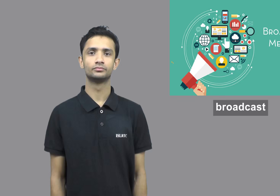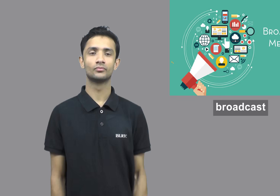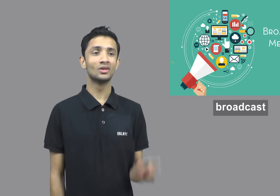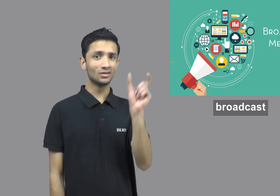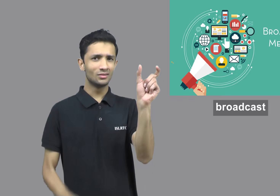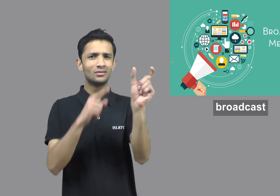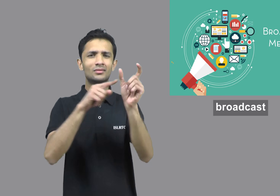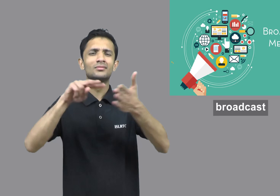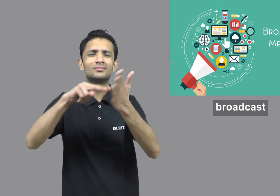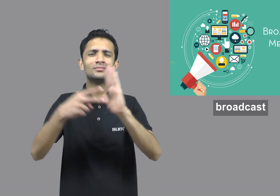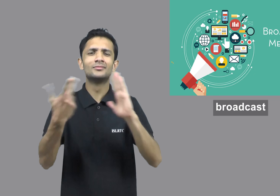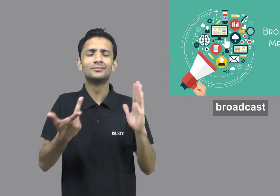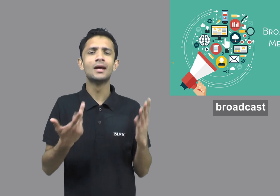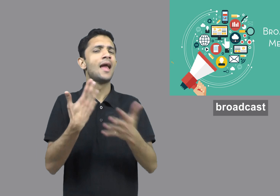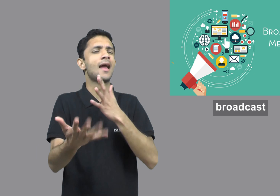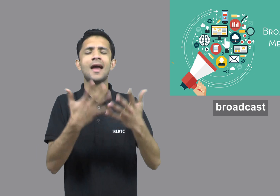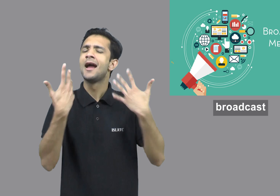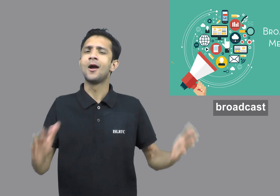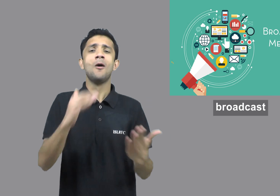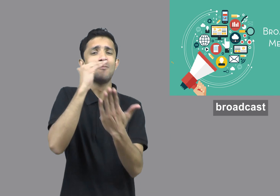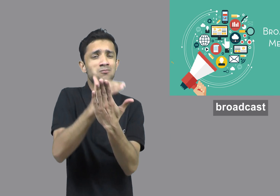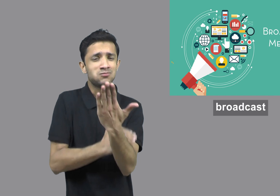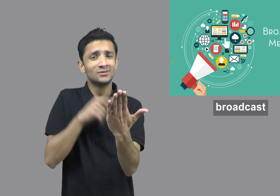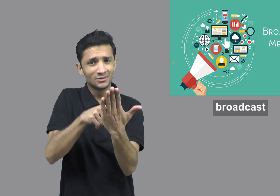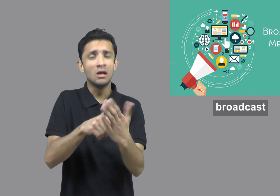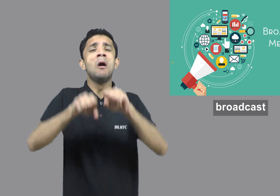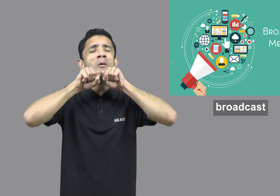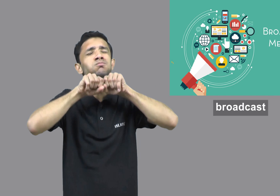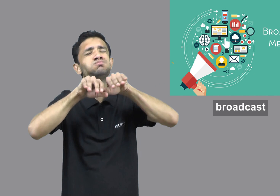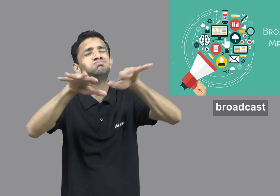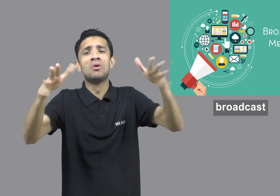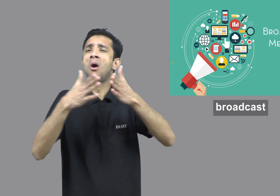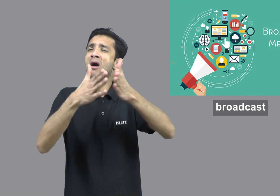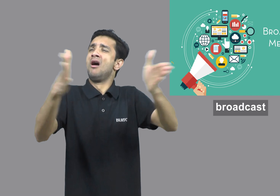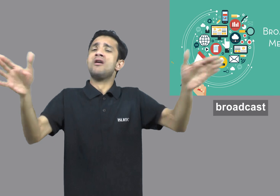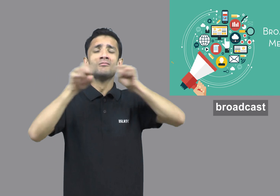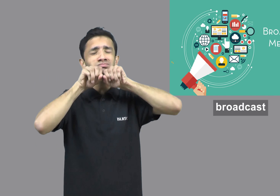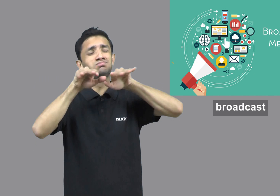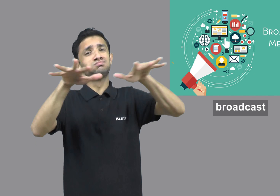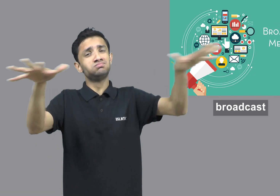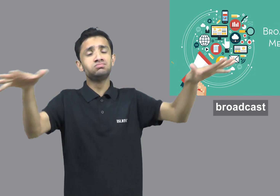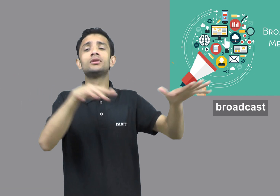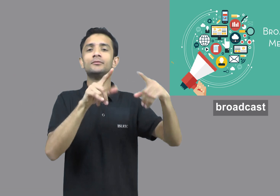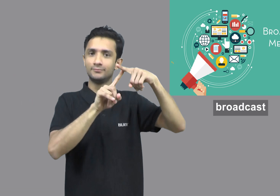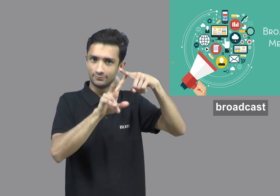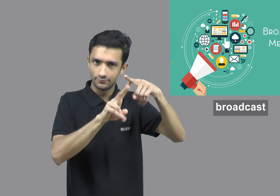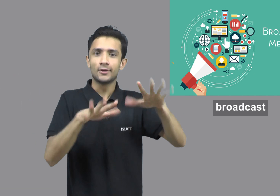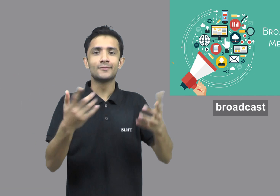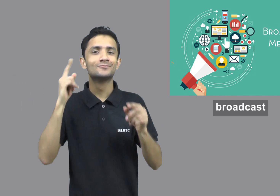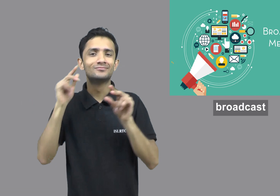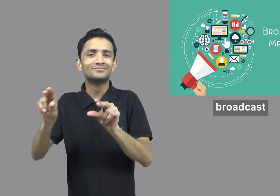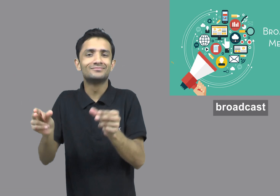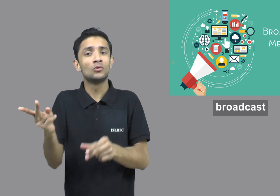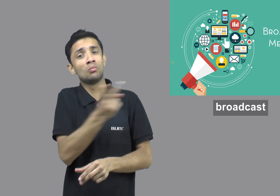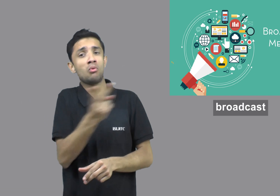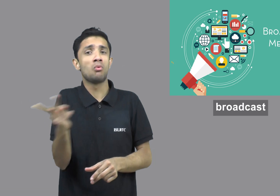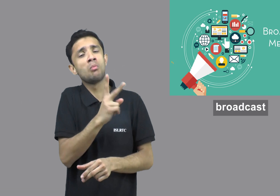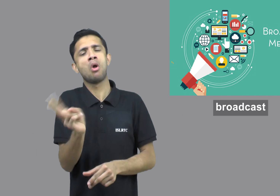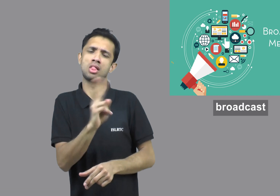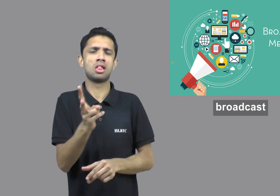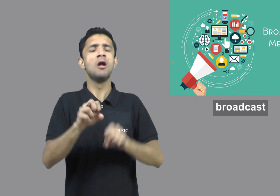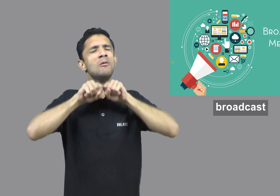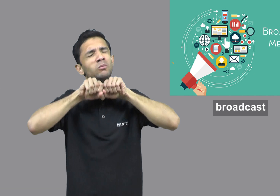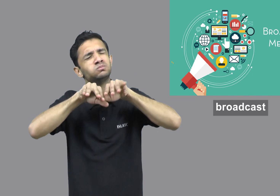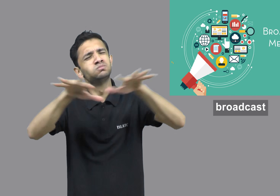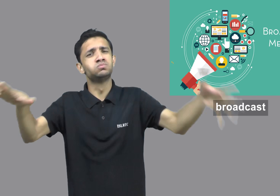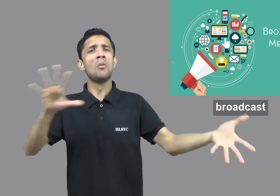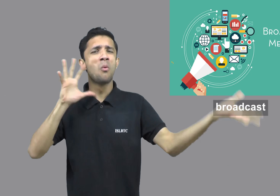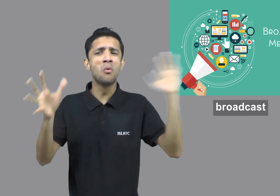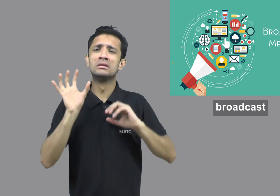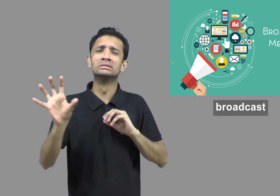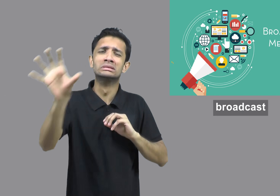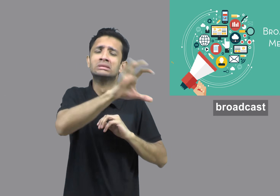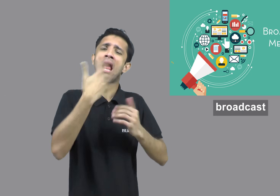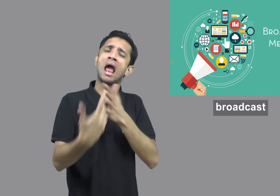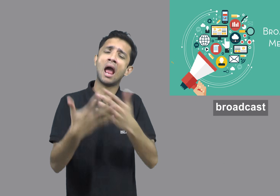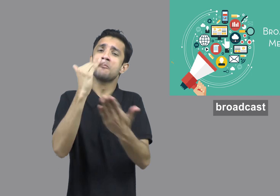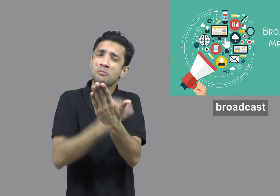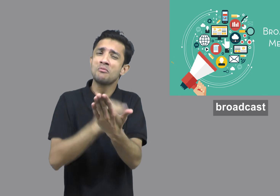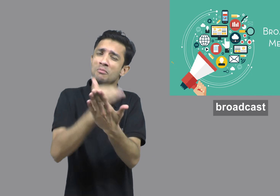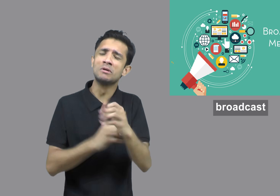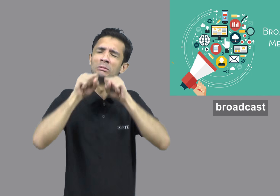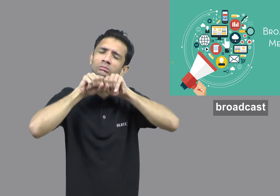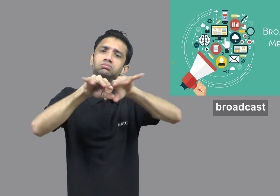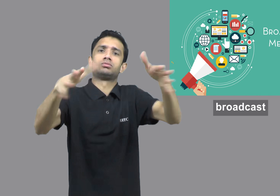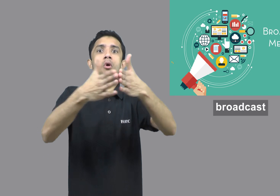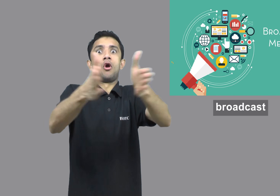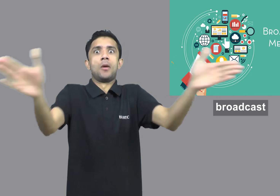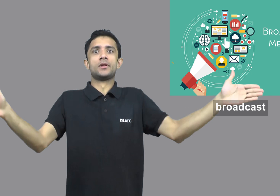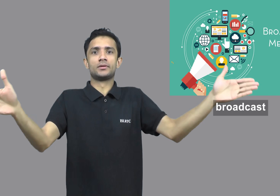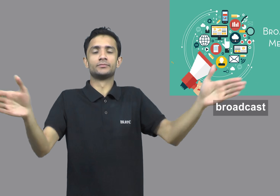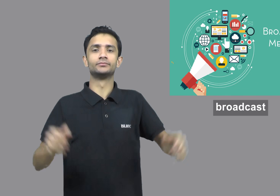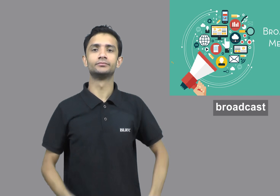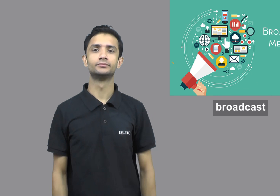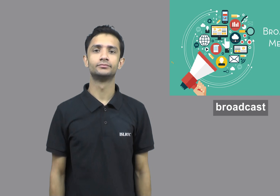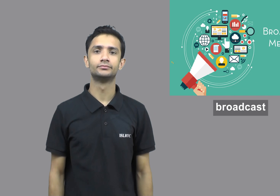Broadcast